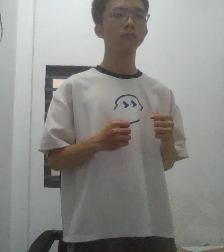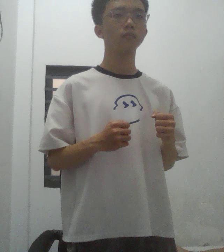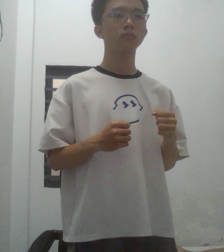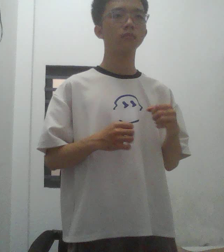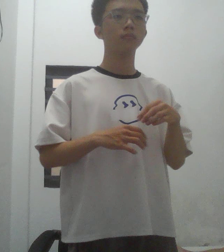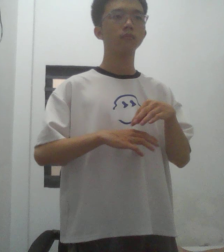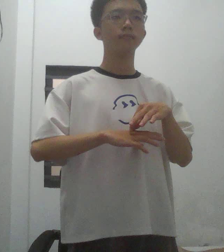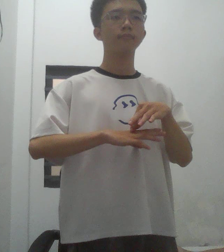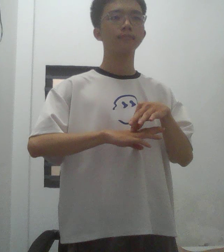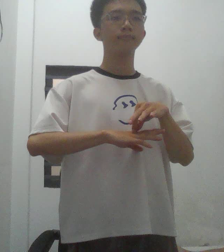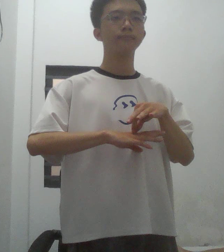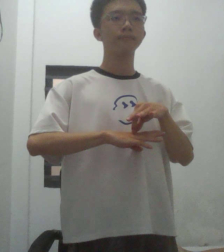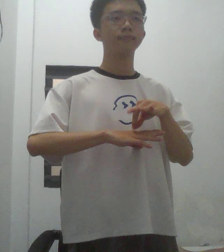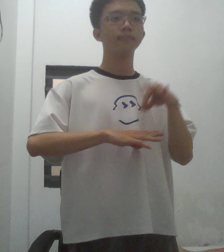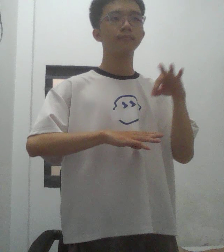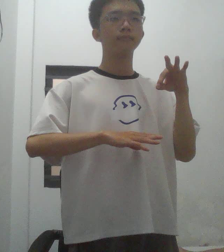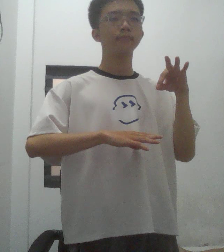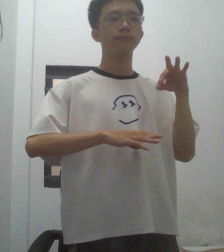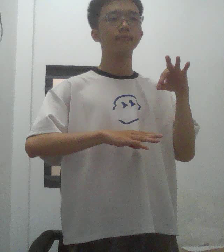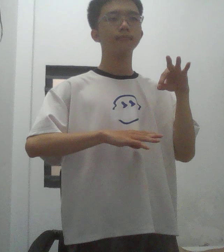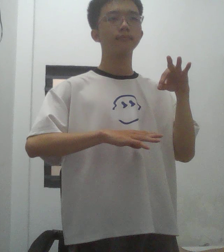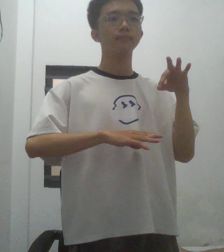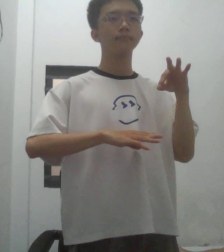tuan